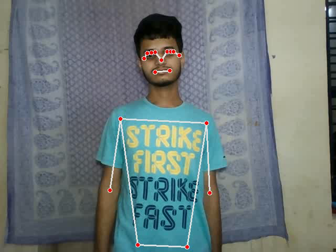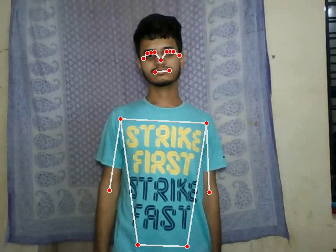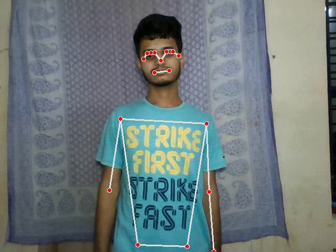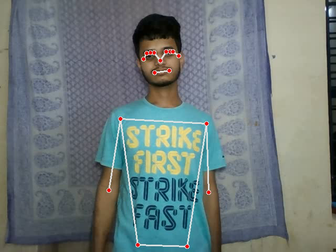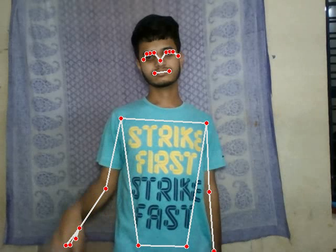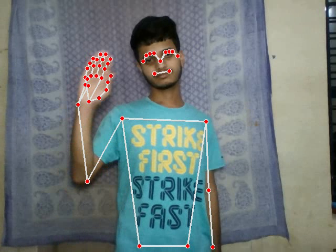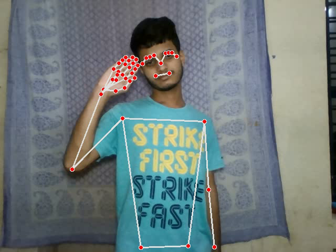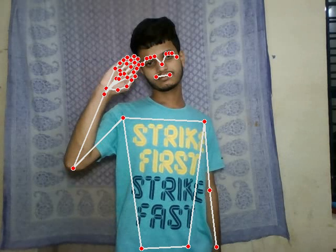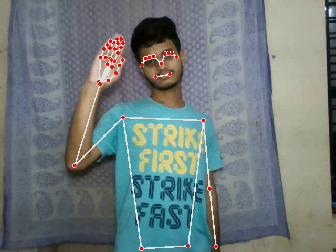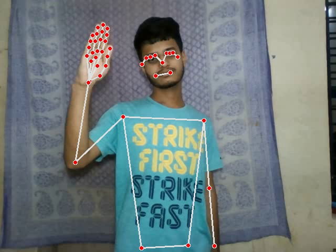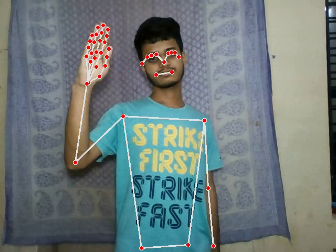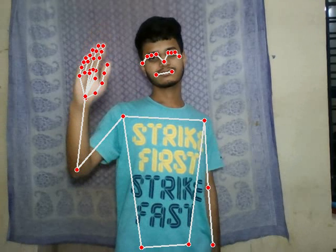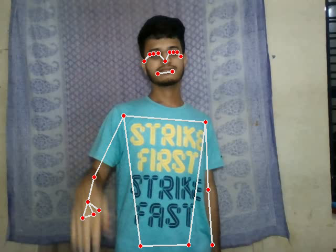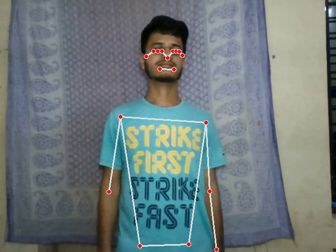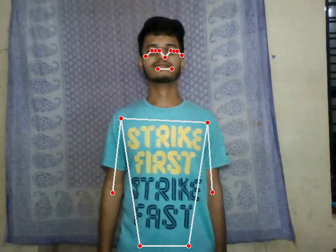hello